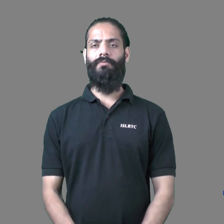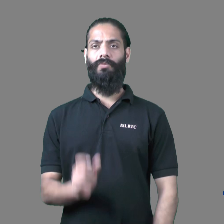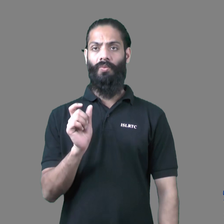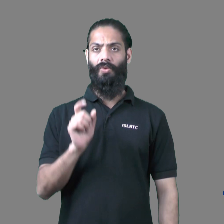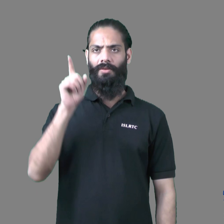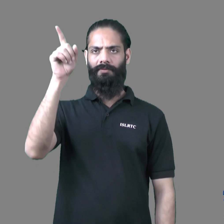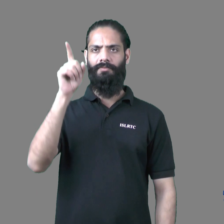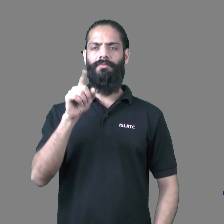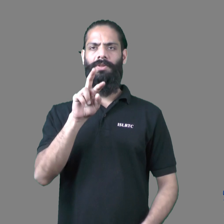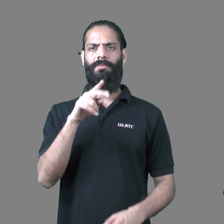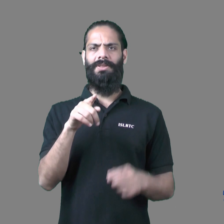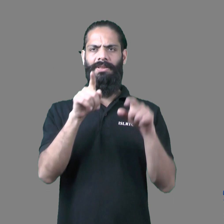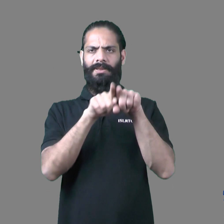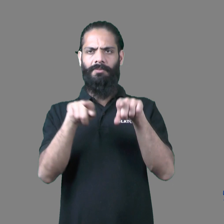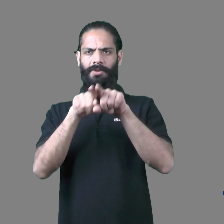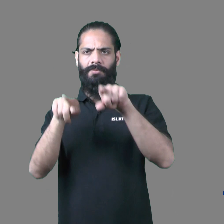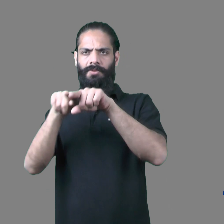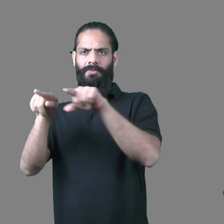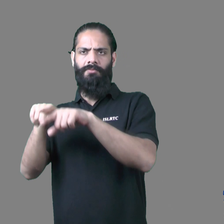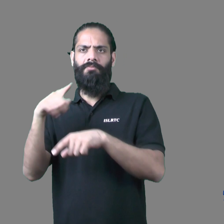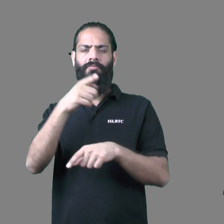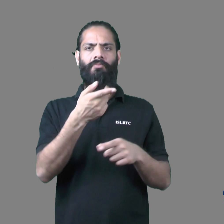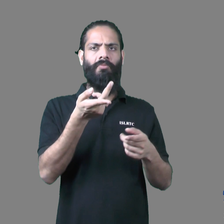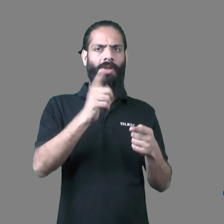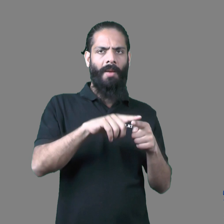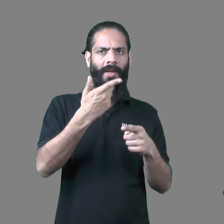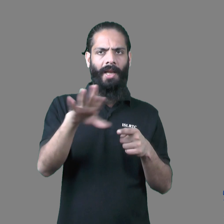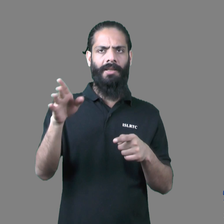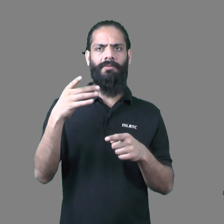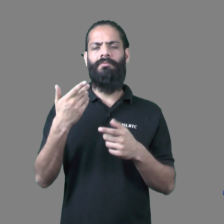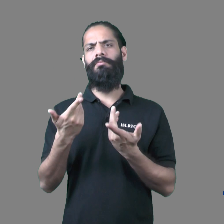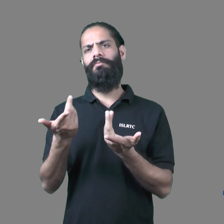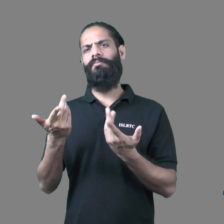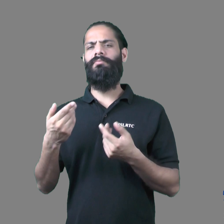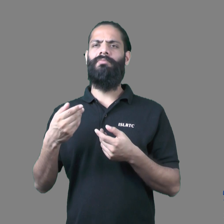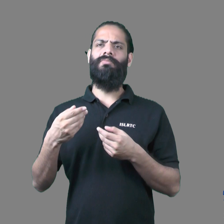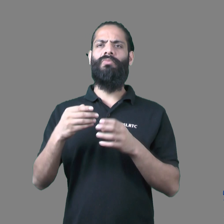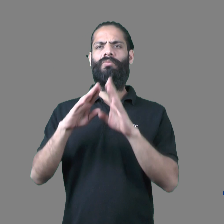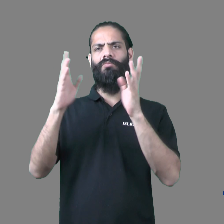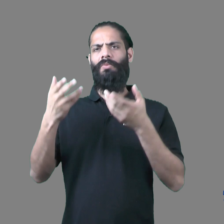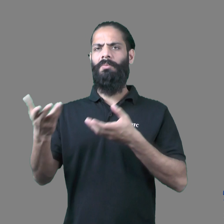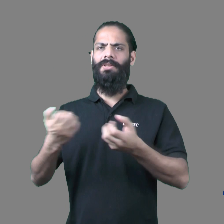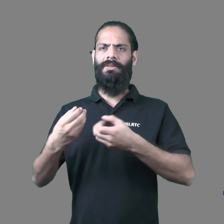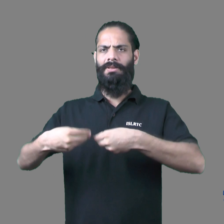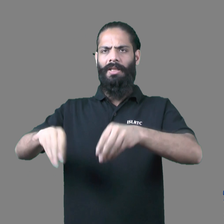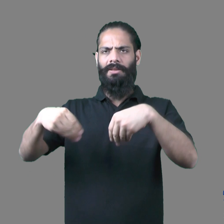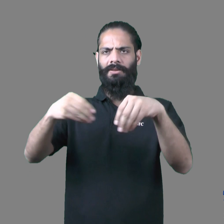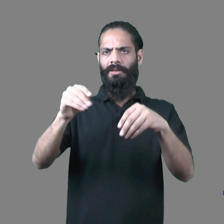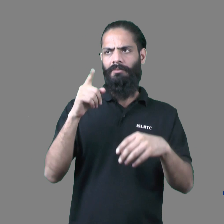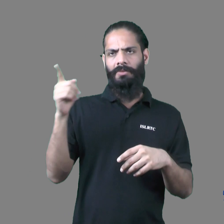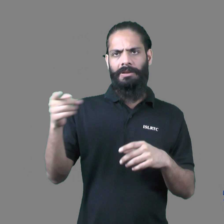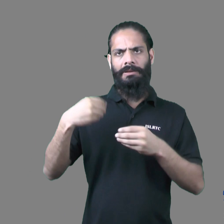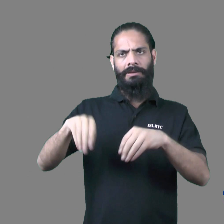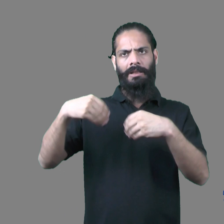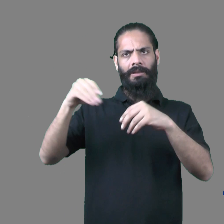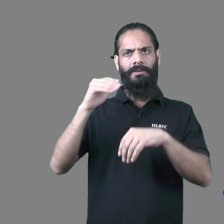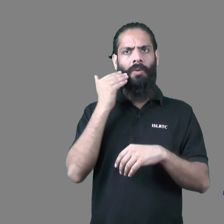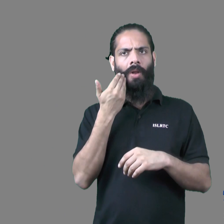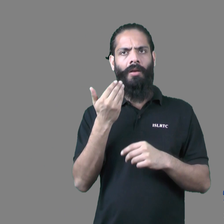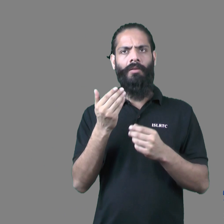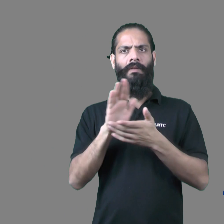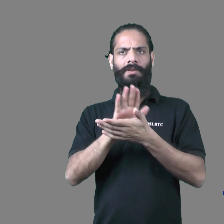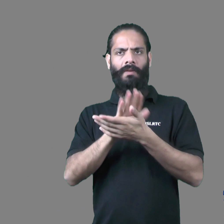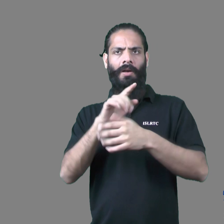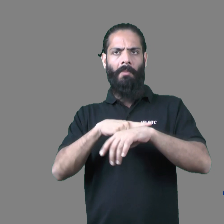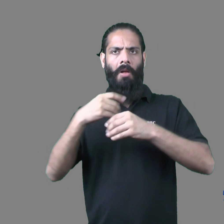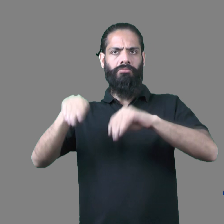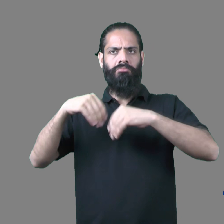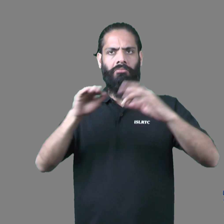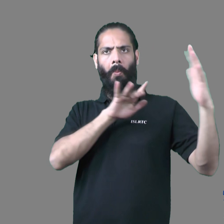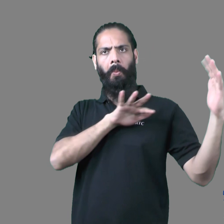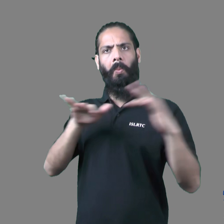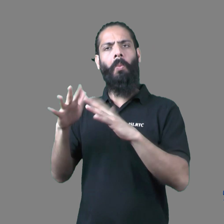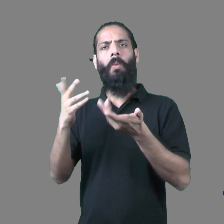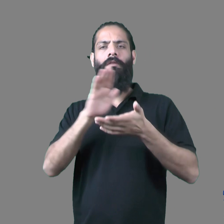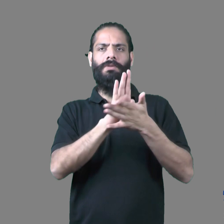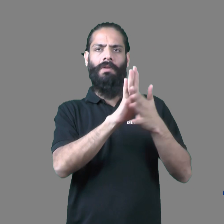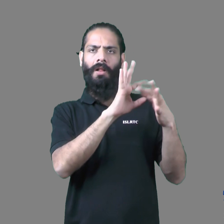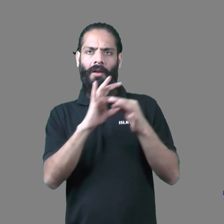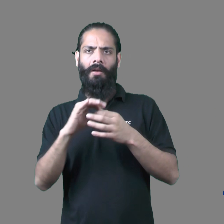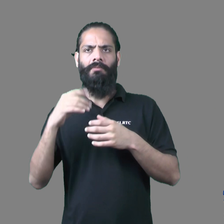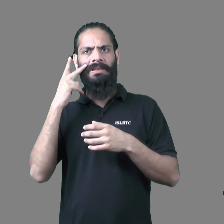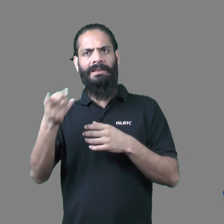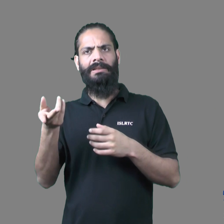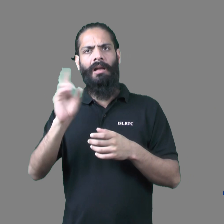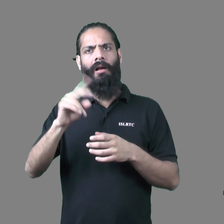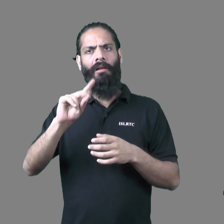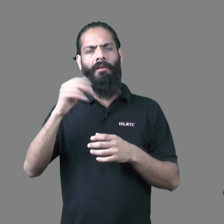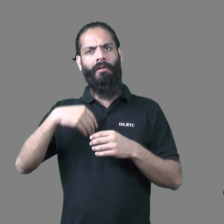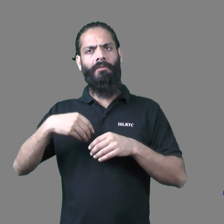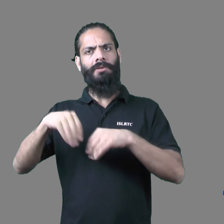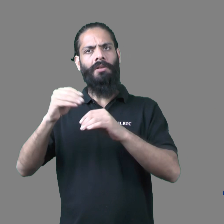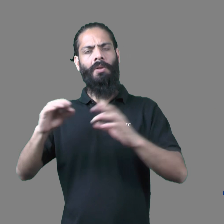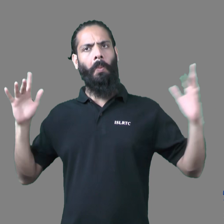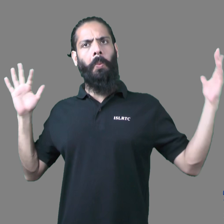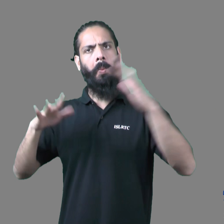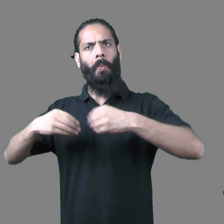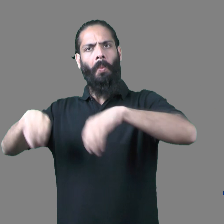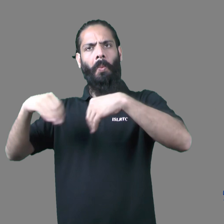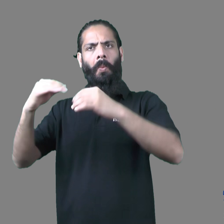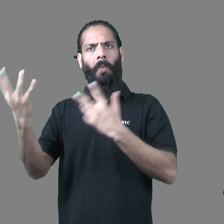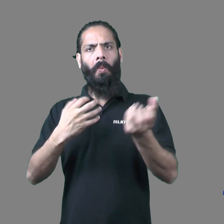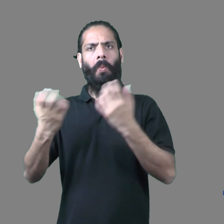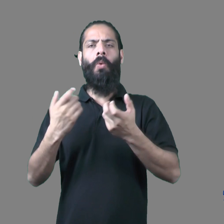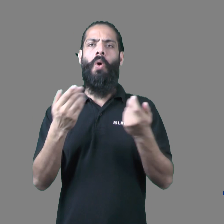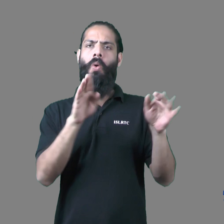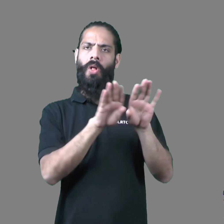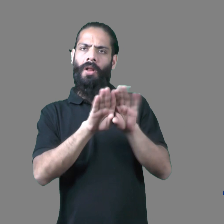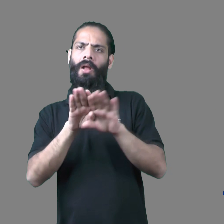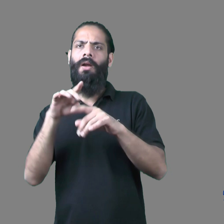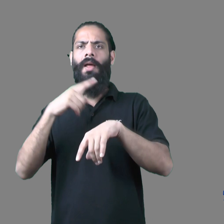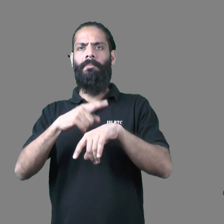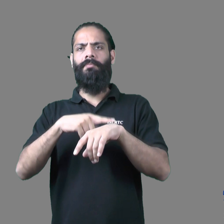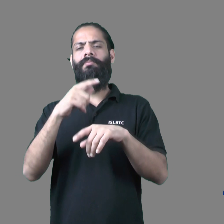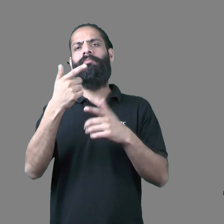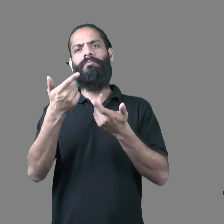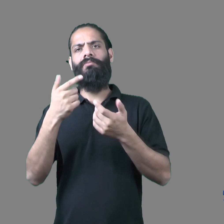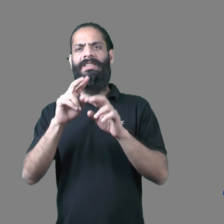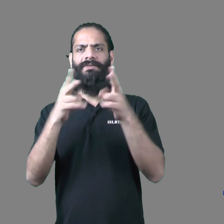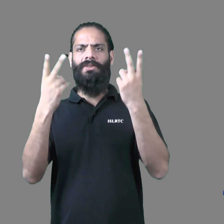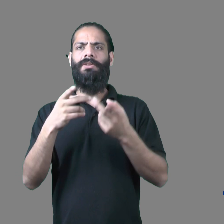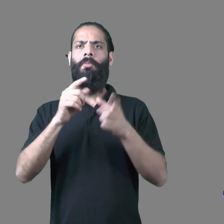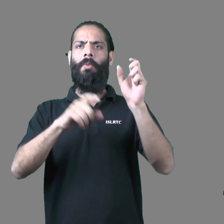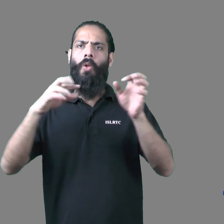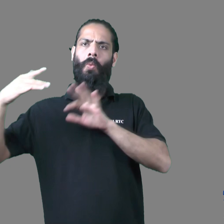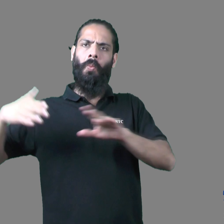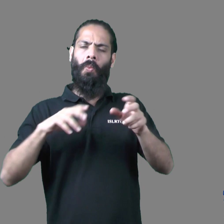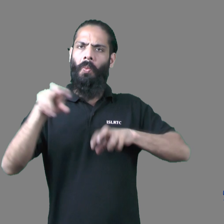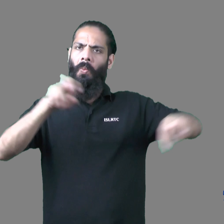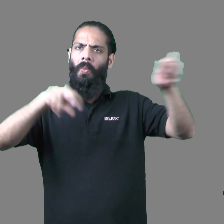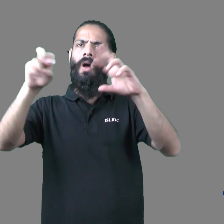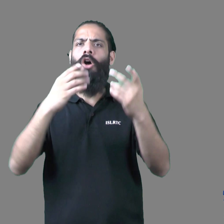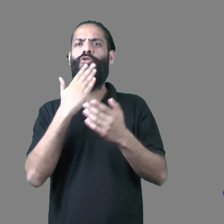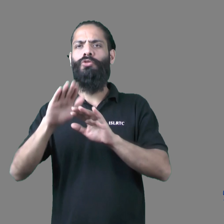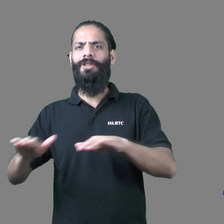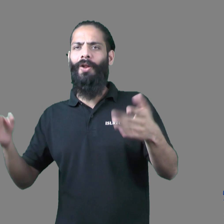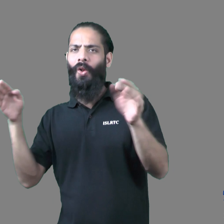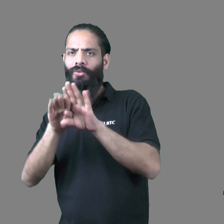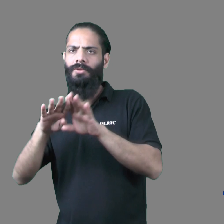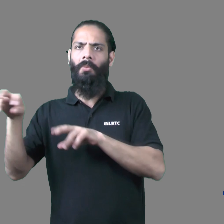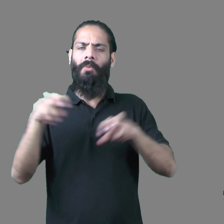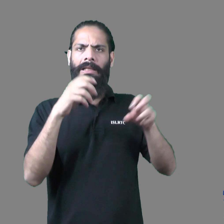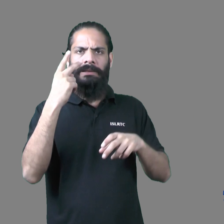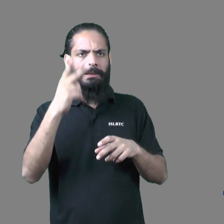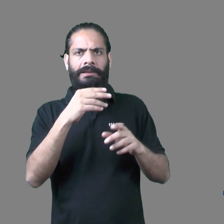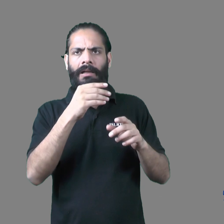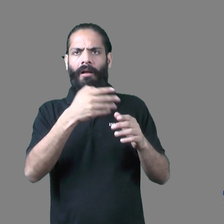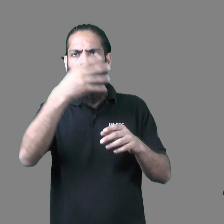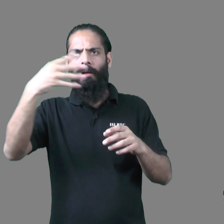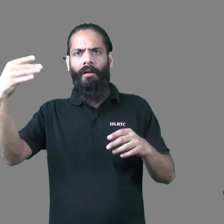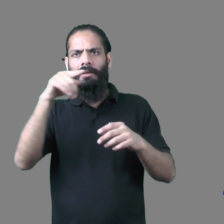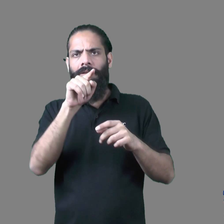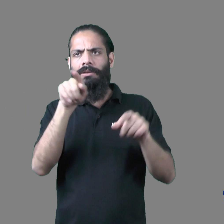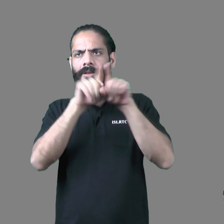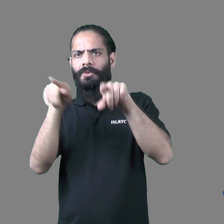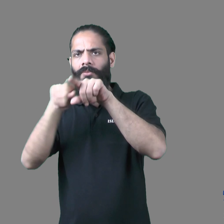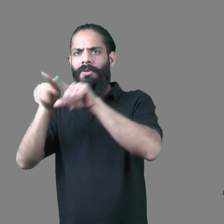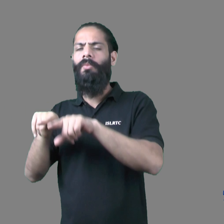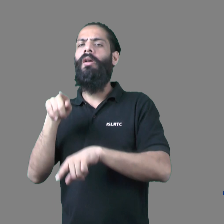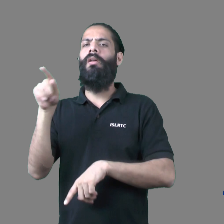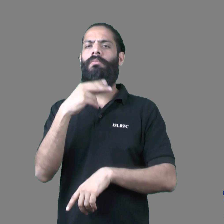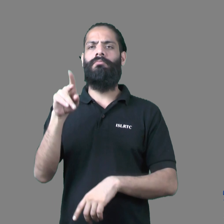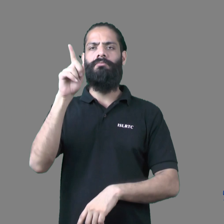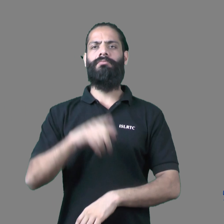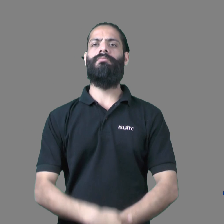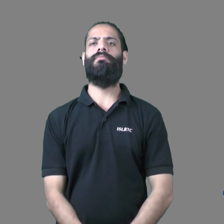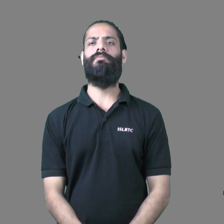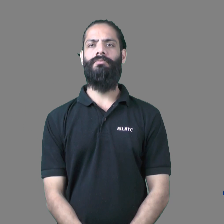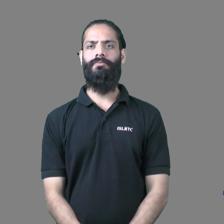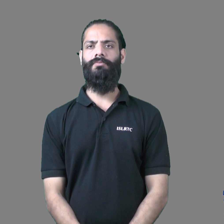Paradigm